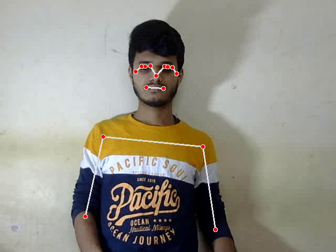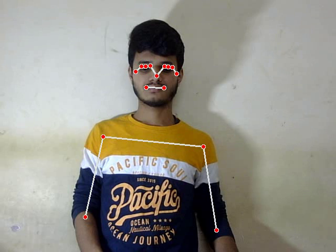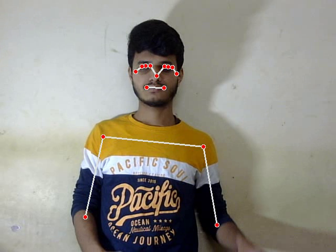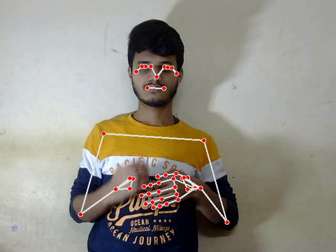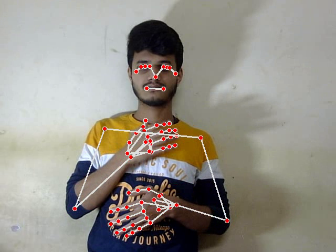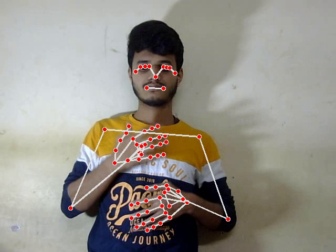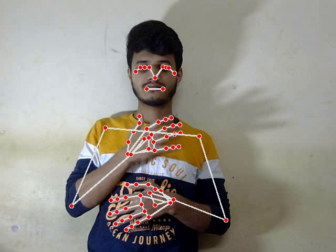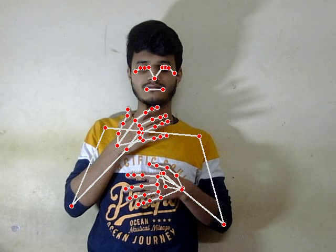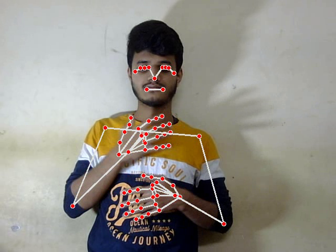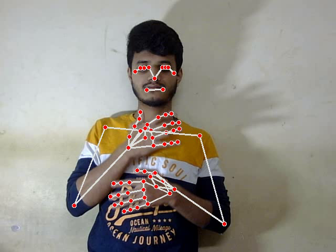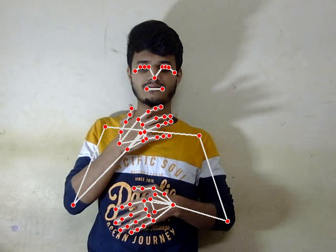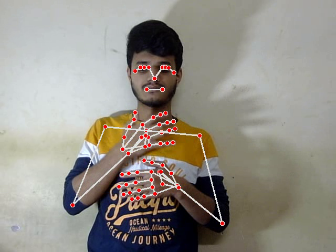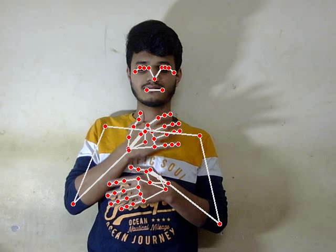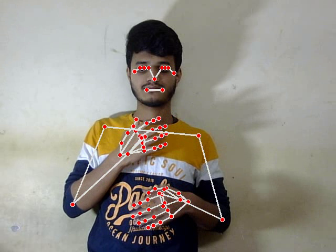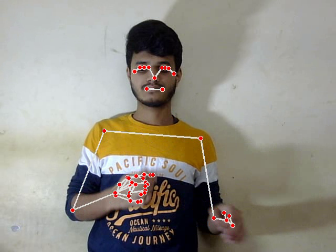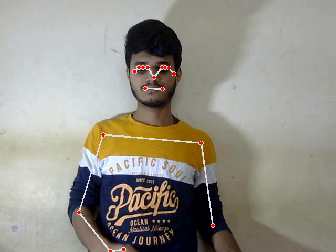happy